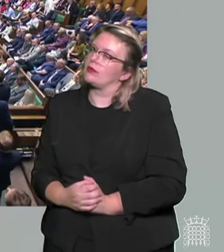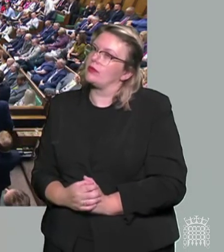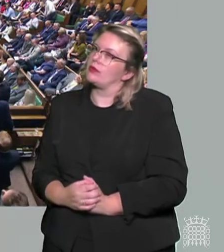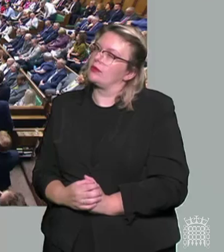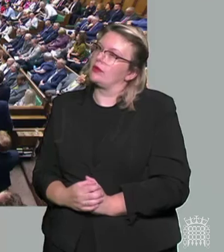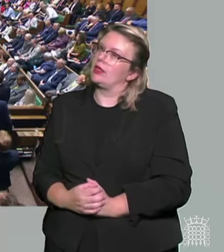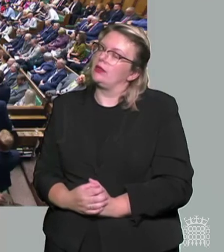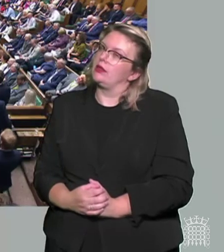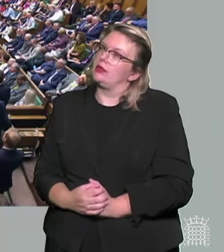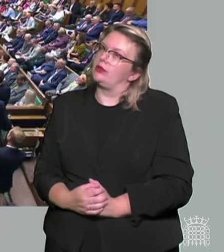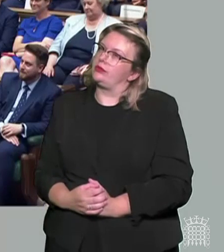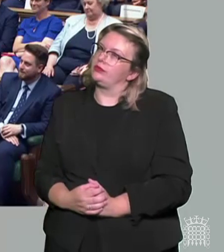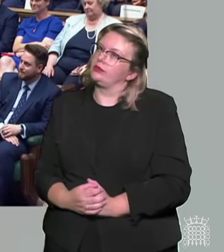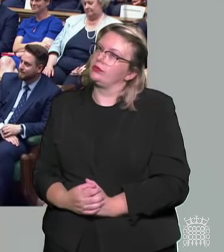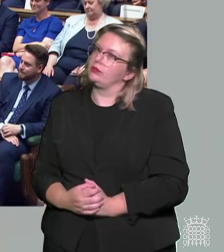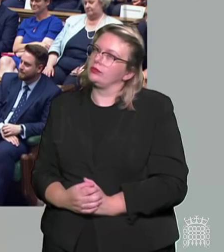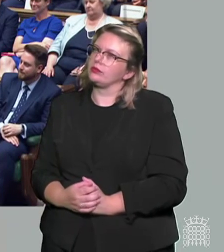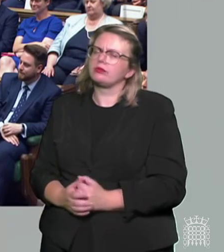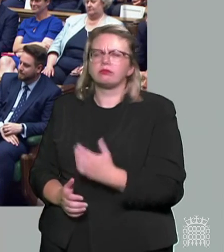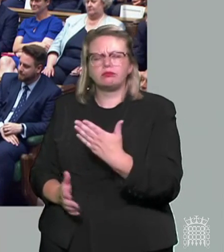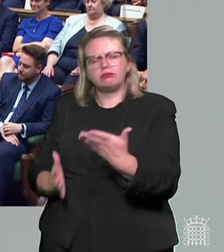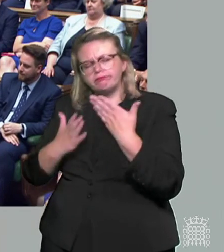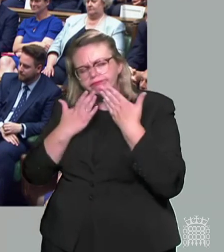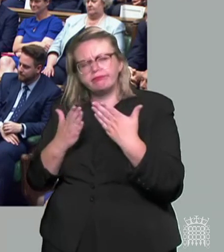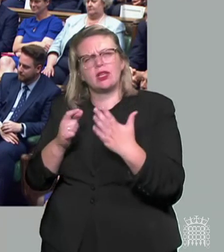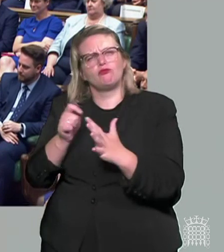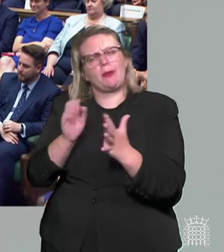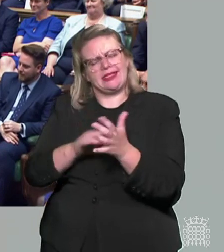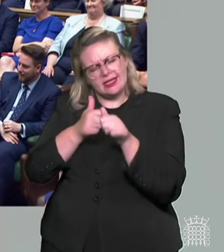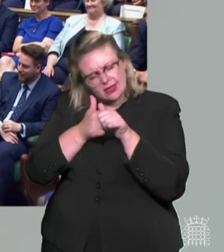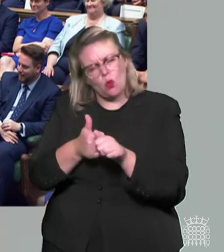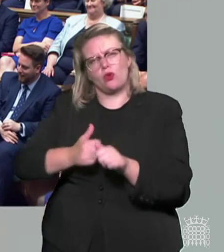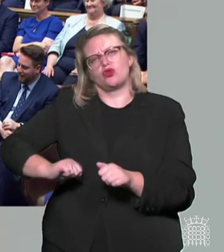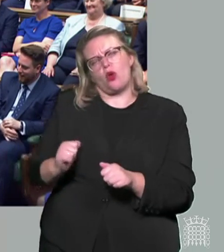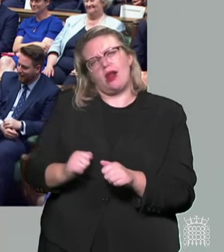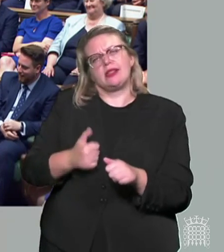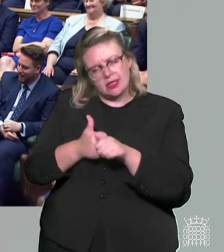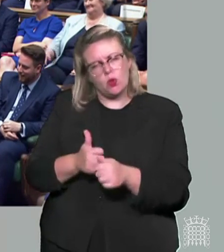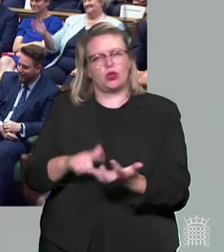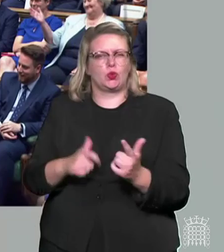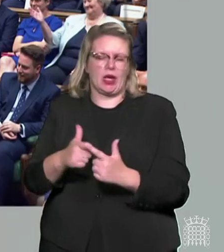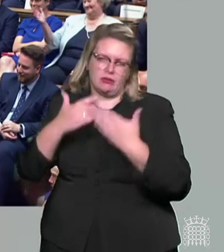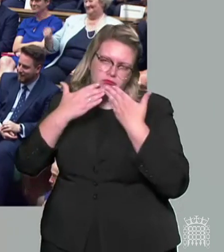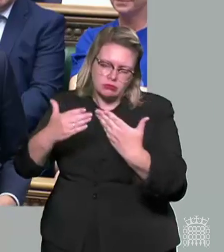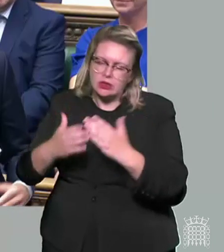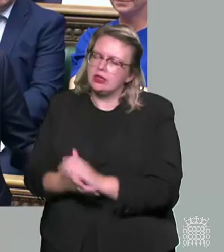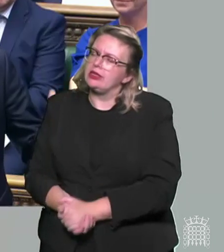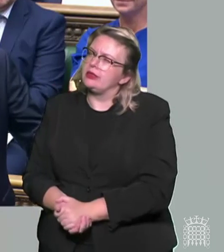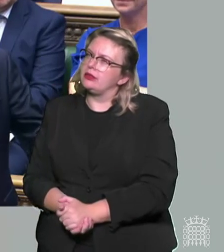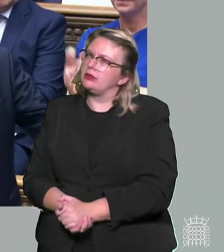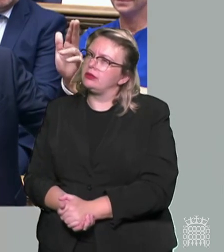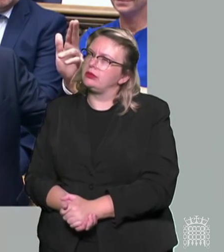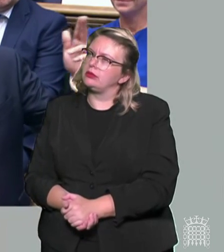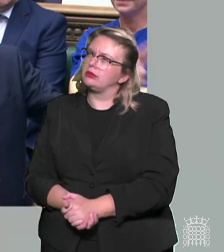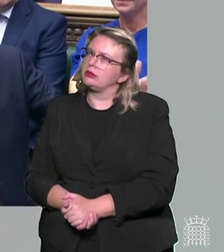May I thank my right honourable Friend for his commitment to Scotland and the entire United Kingdom over his years in Downing Street?